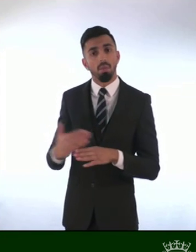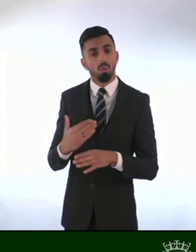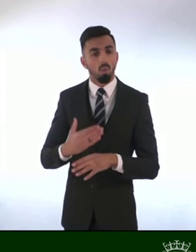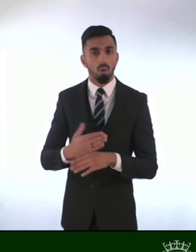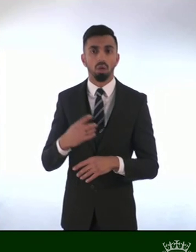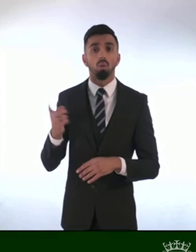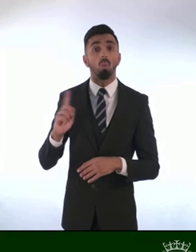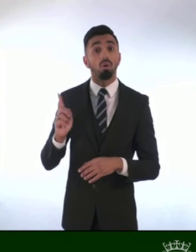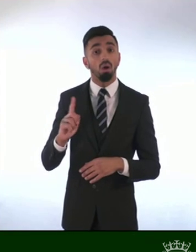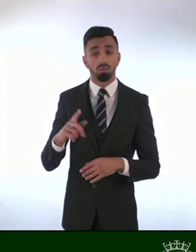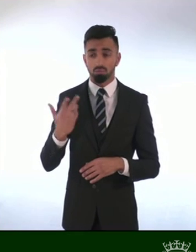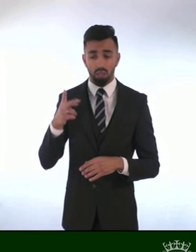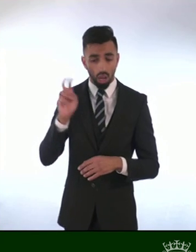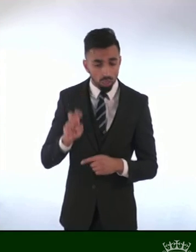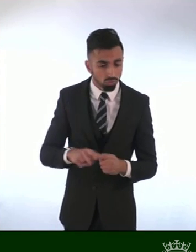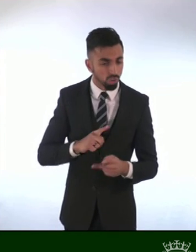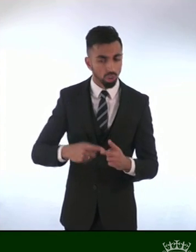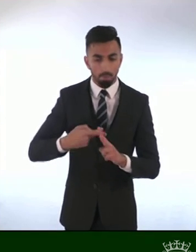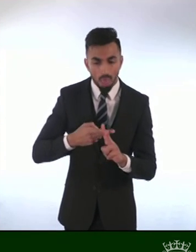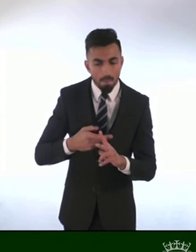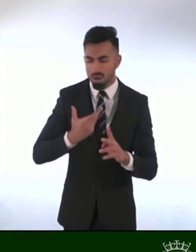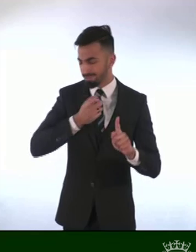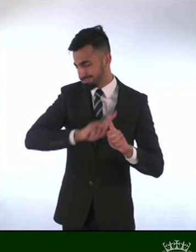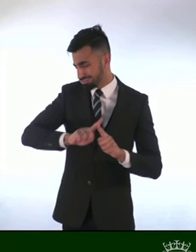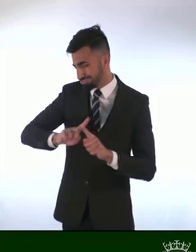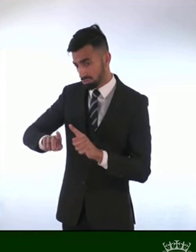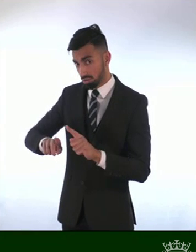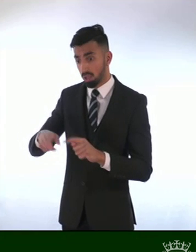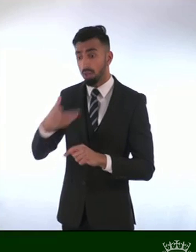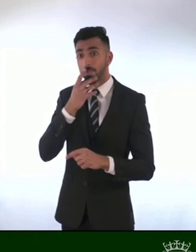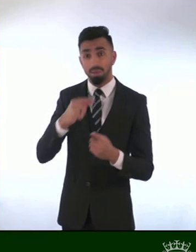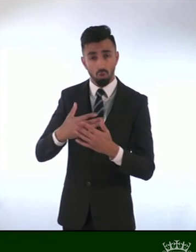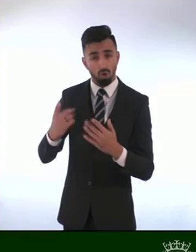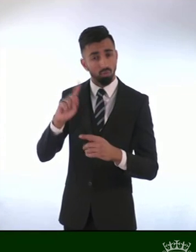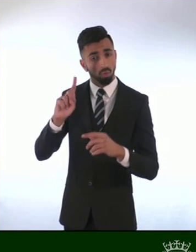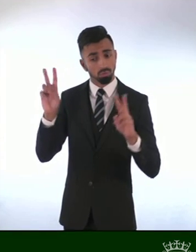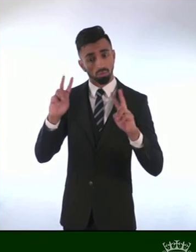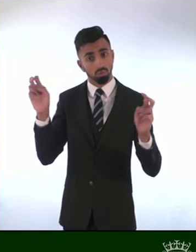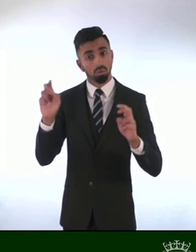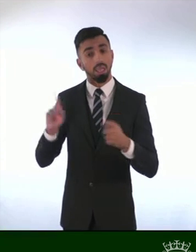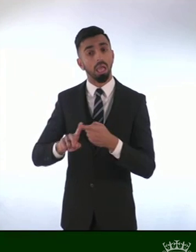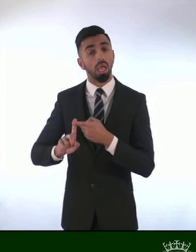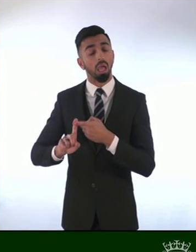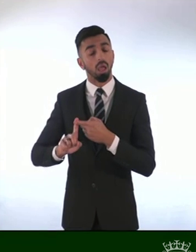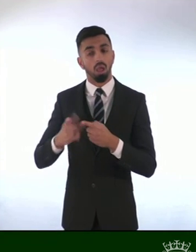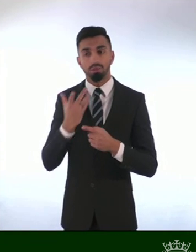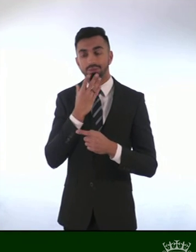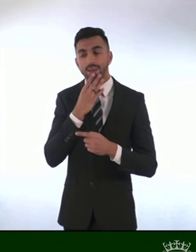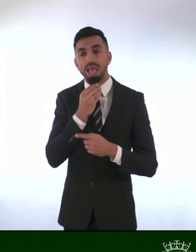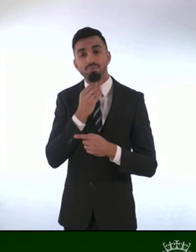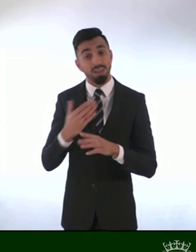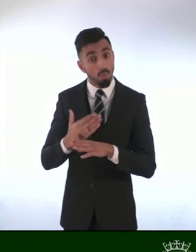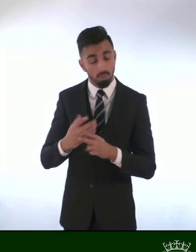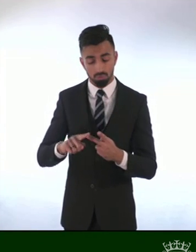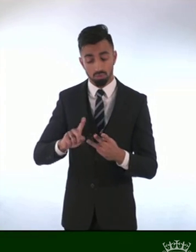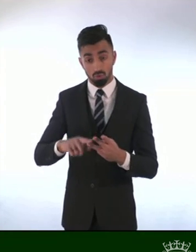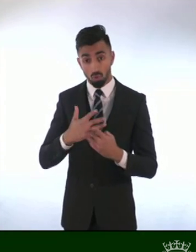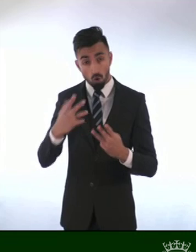We have a lot of people in very insecure employment. We have got lots of people who are elderly and people who are on very low incomes and have next to no savings.